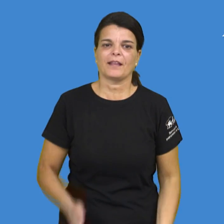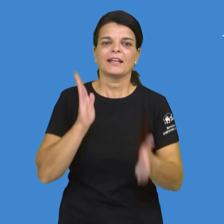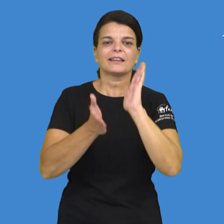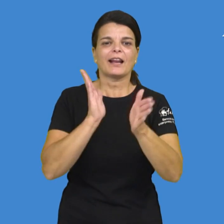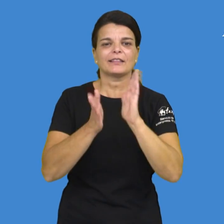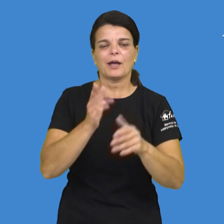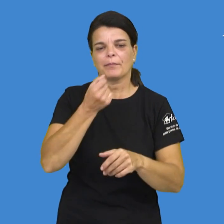terapia